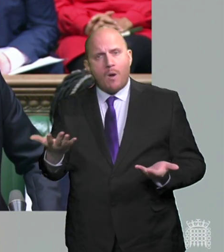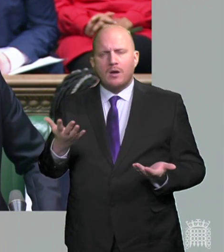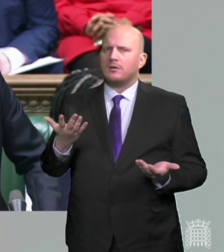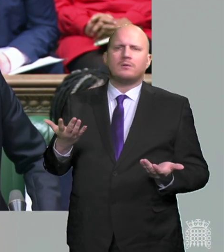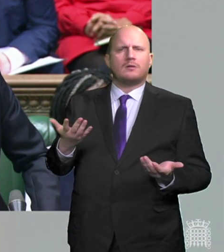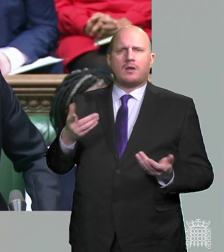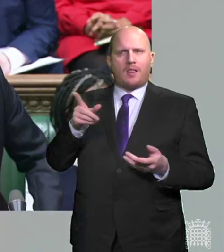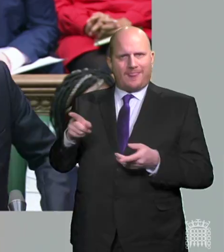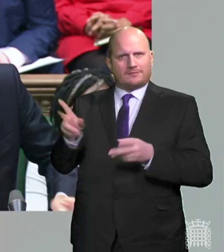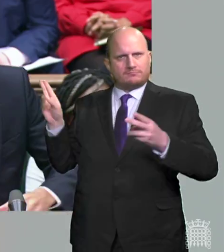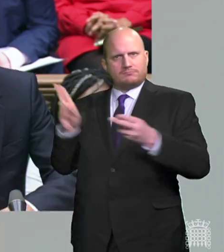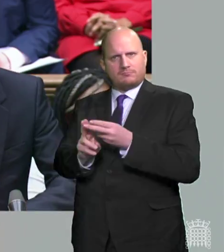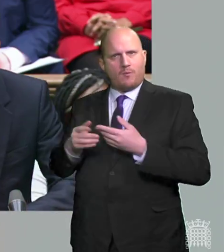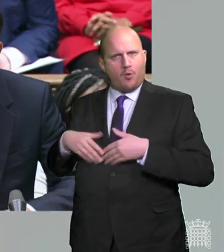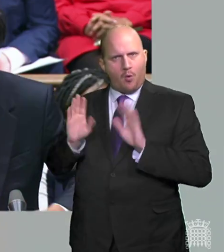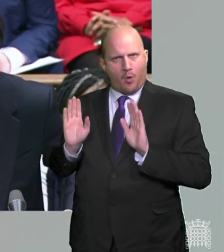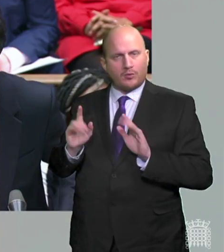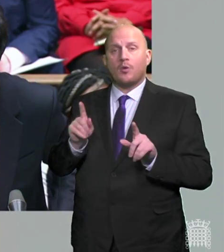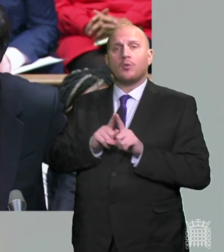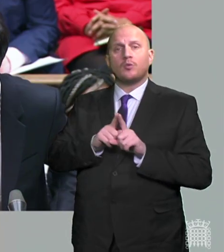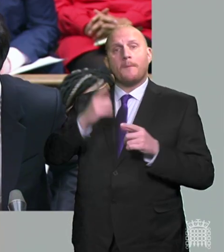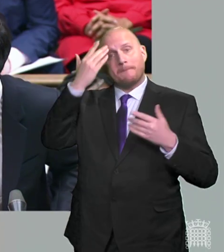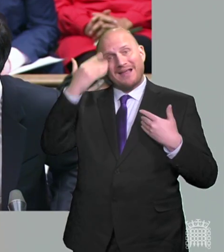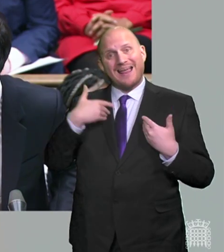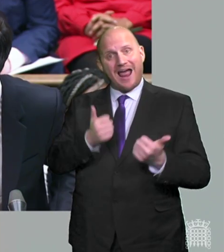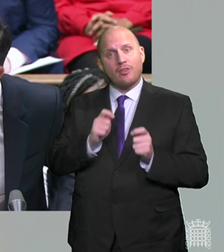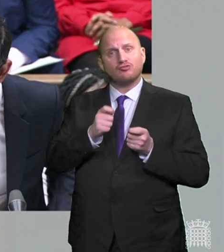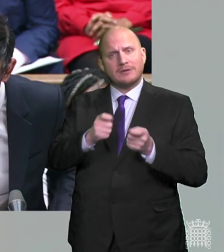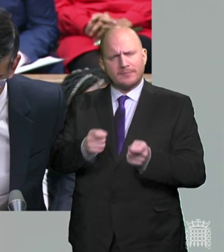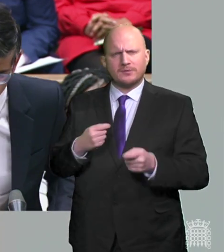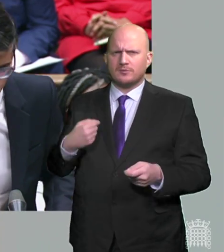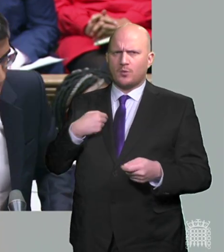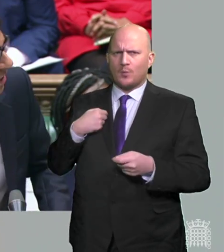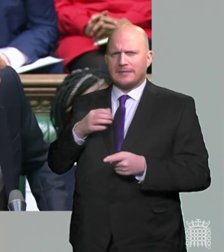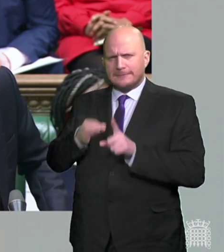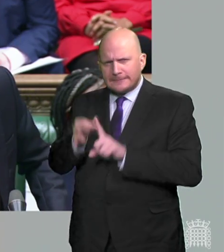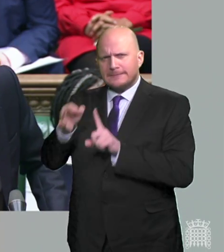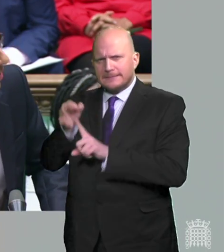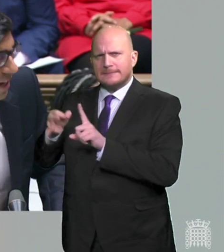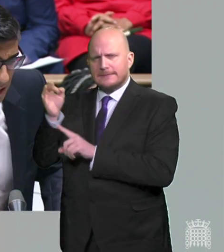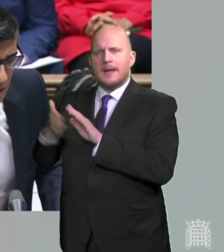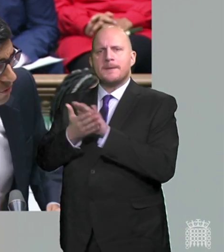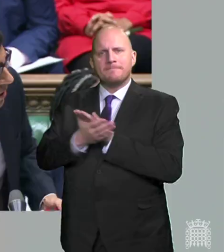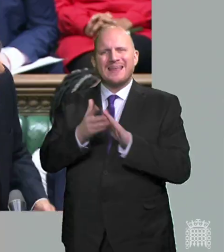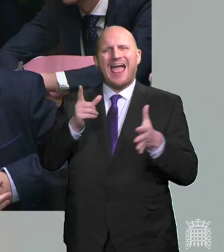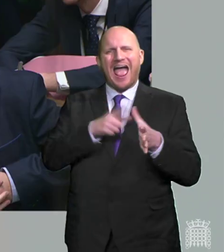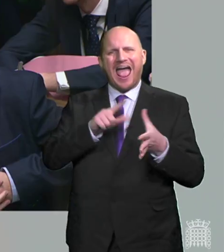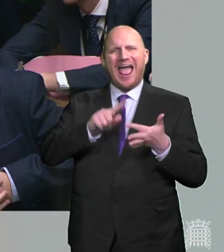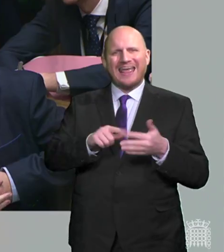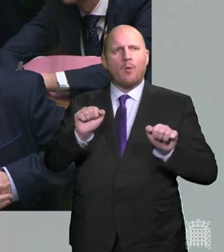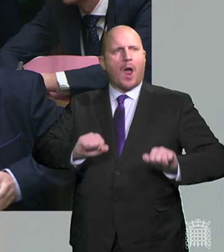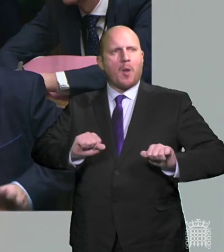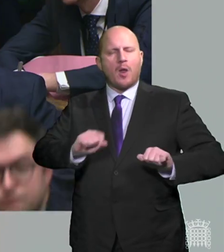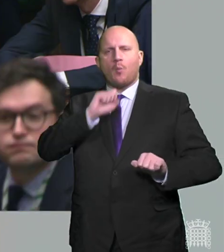That is why our investment this week into mental health treatment will ensure that we can ease the pressure further in A&E, and I continue to deliver that across the country.